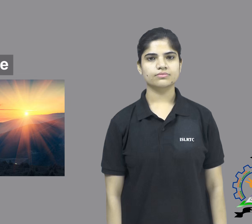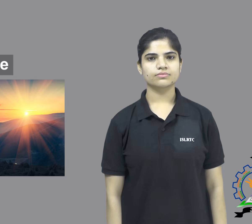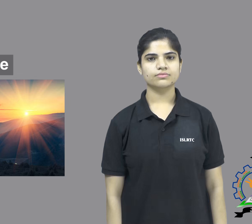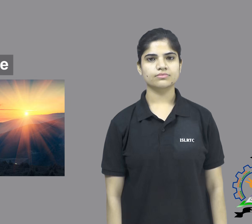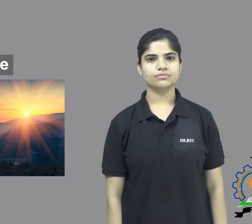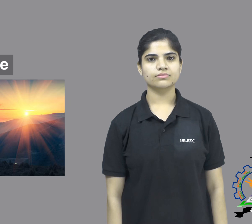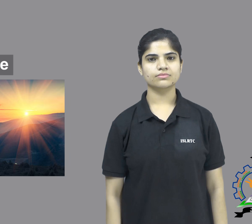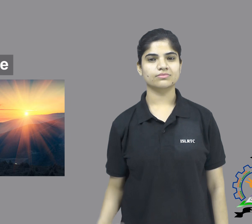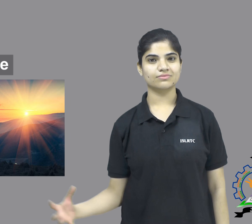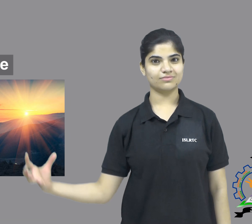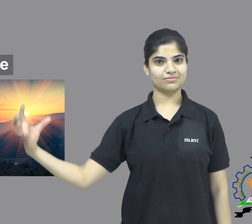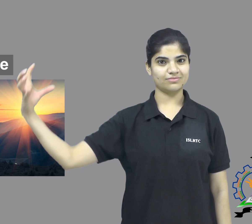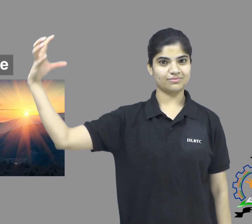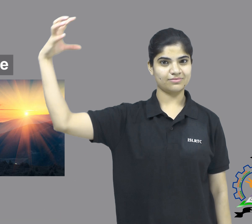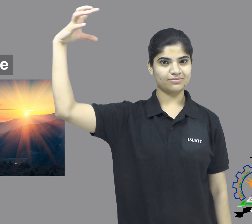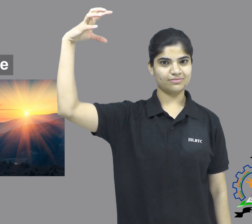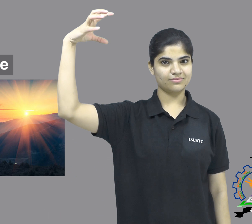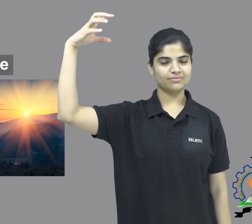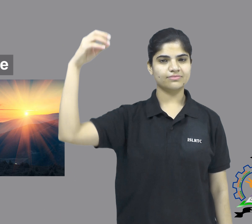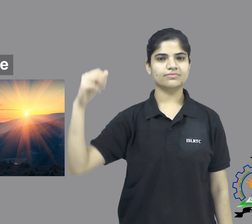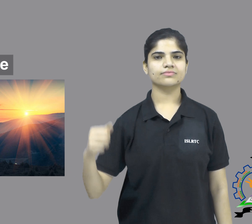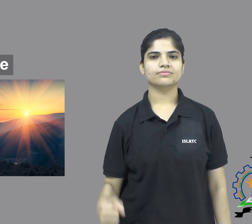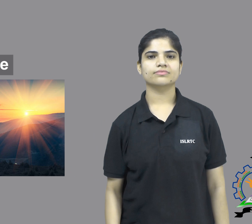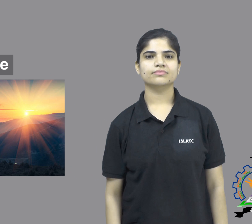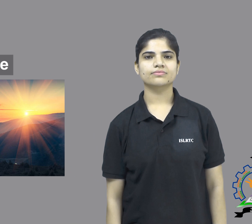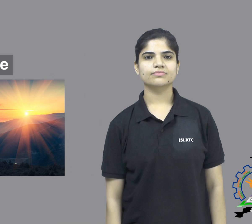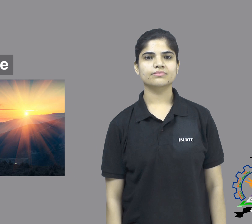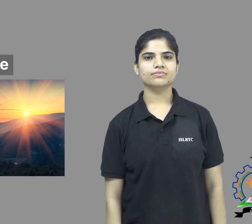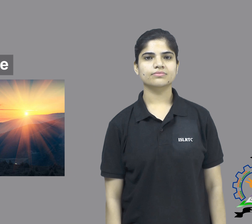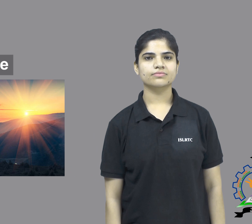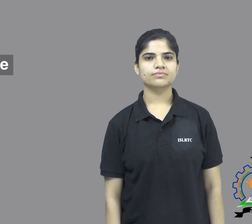Sunrise